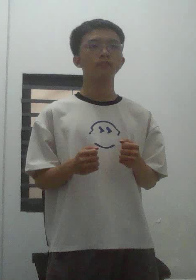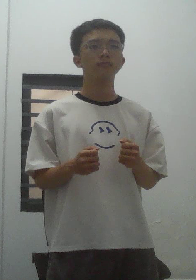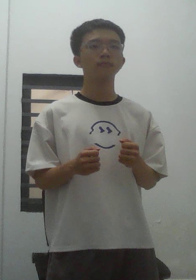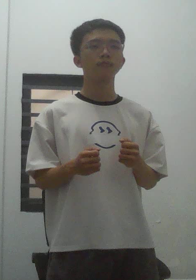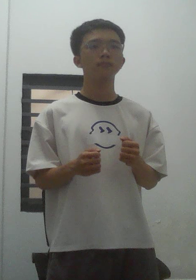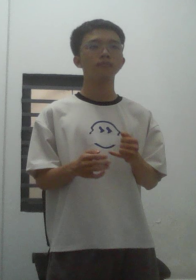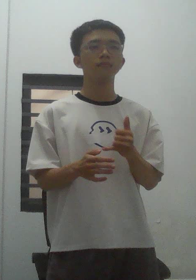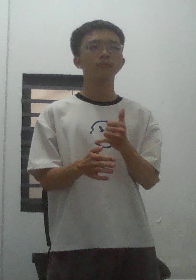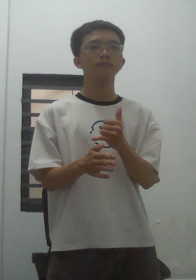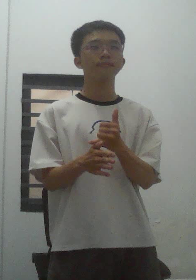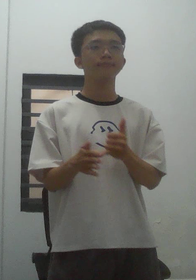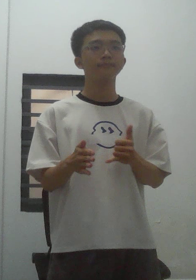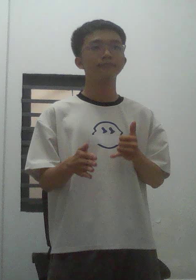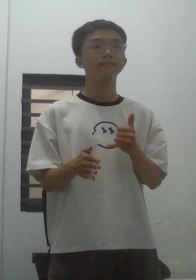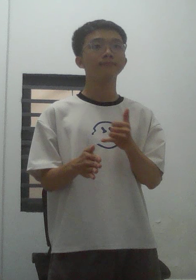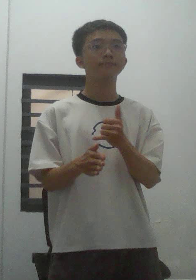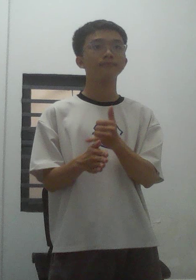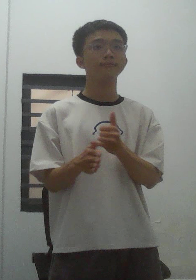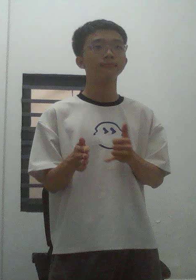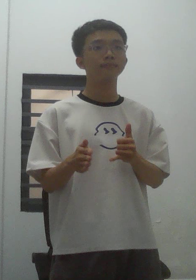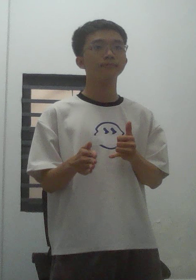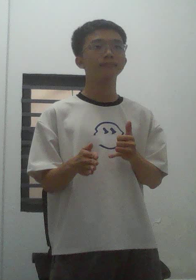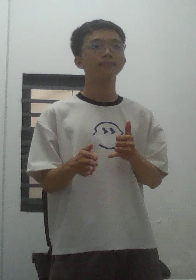cuoi thang